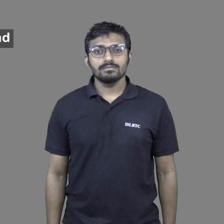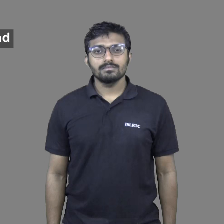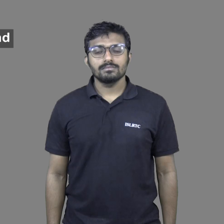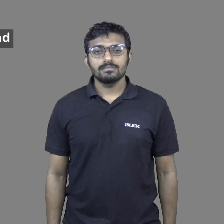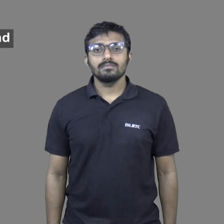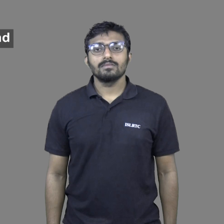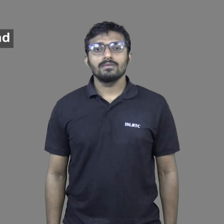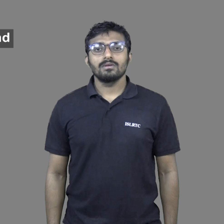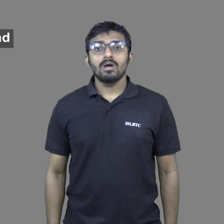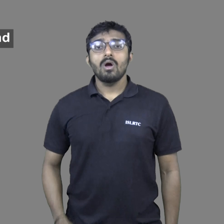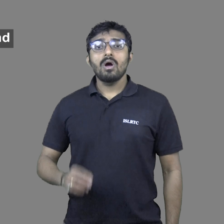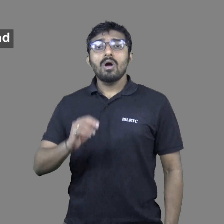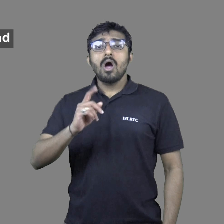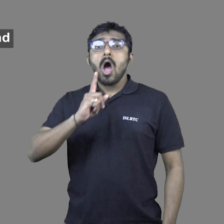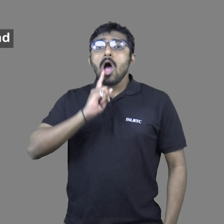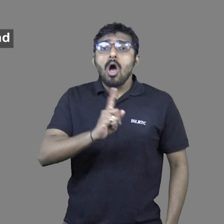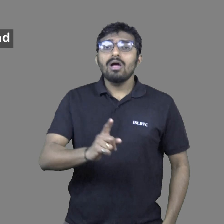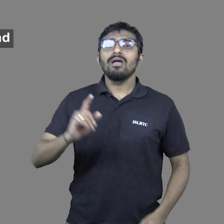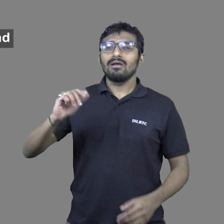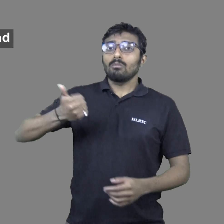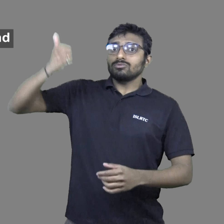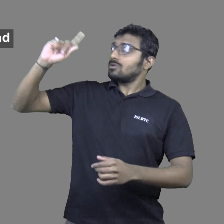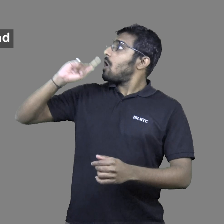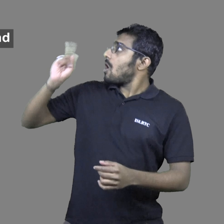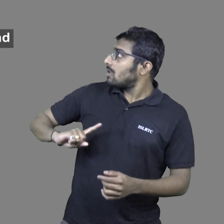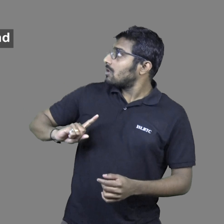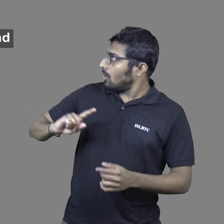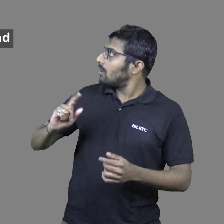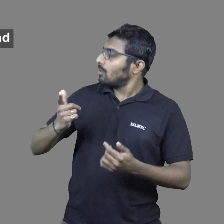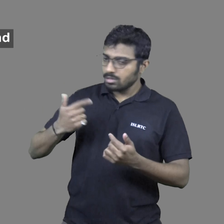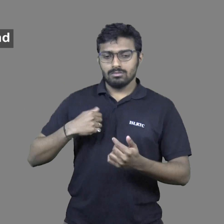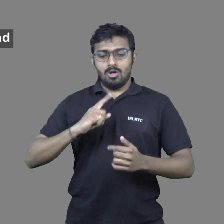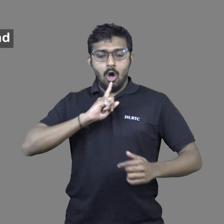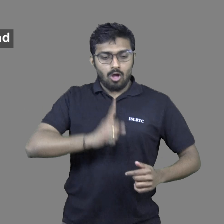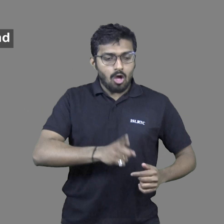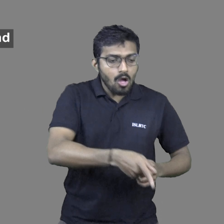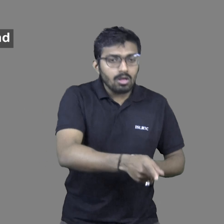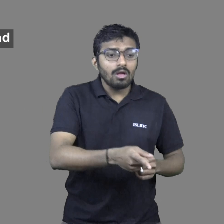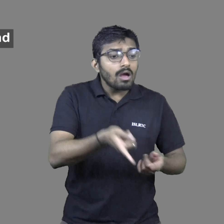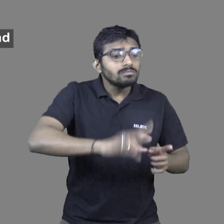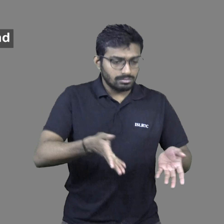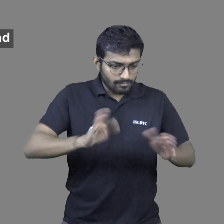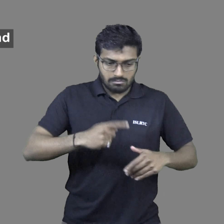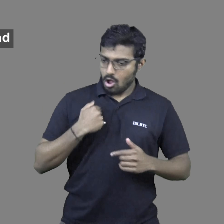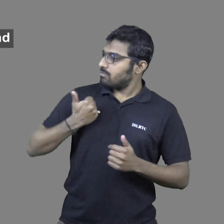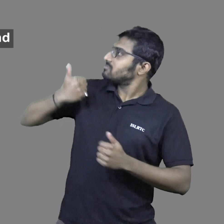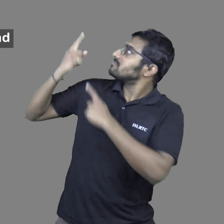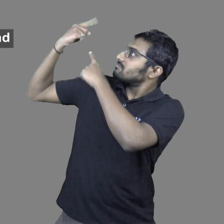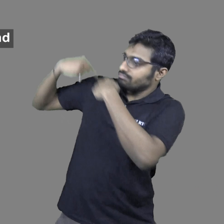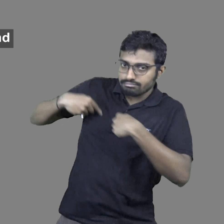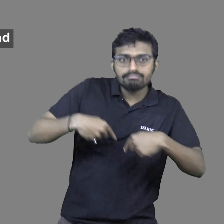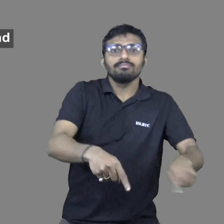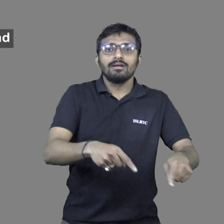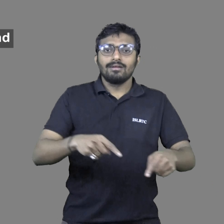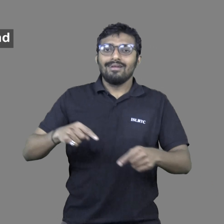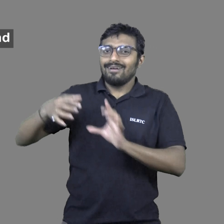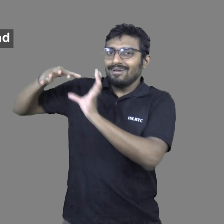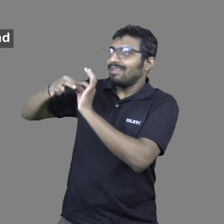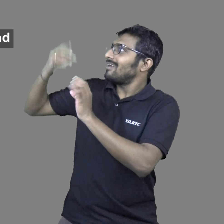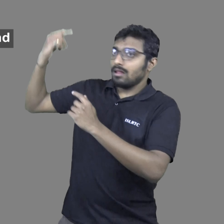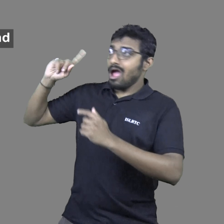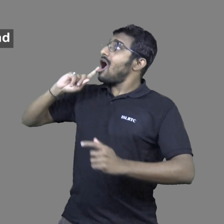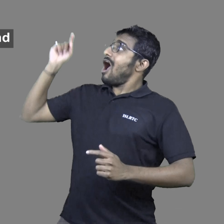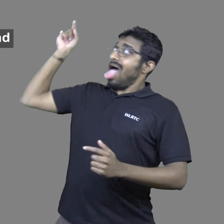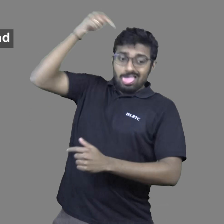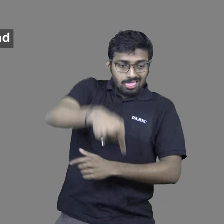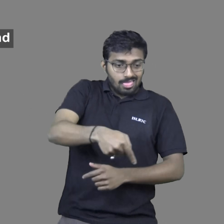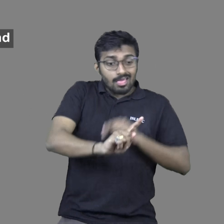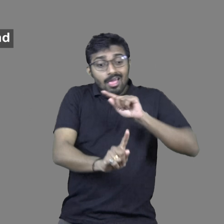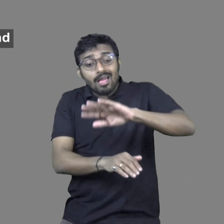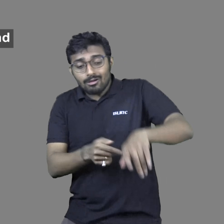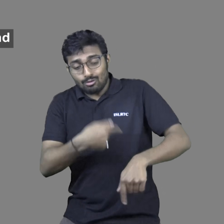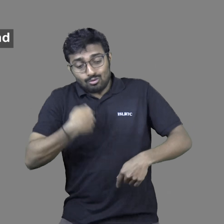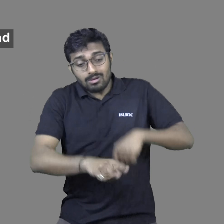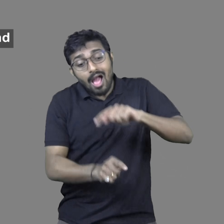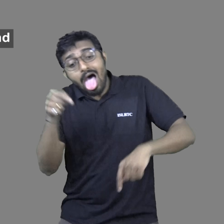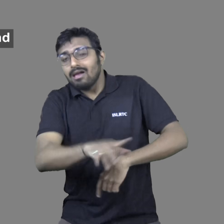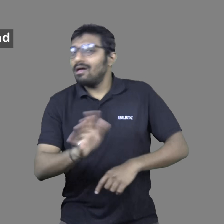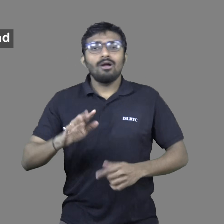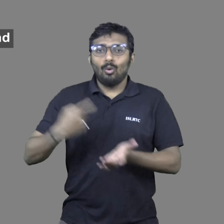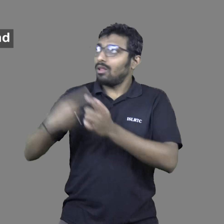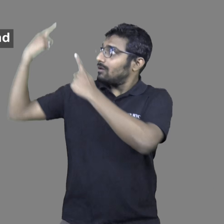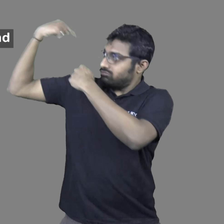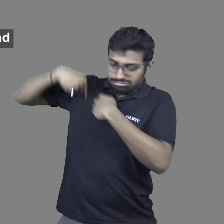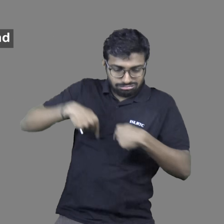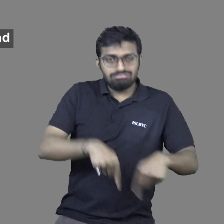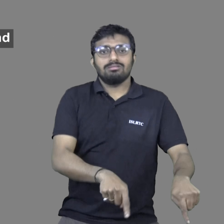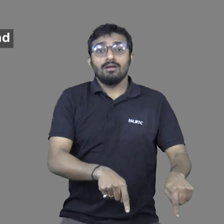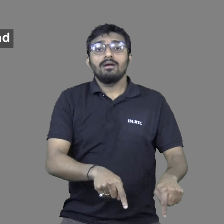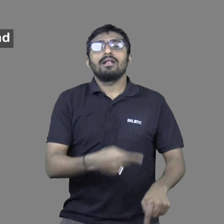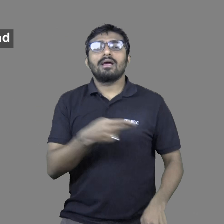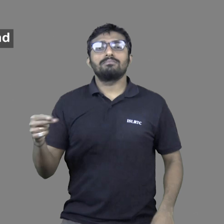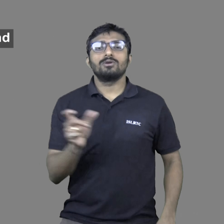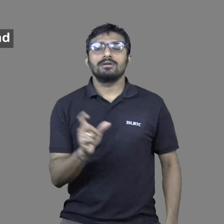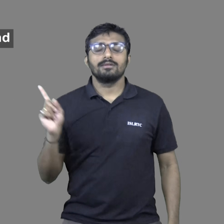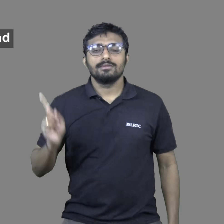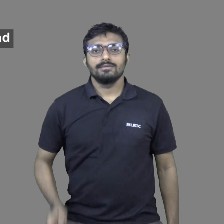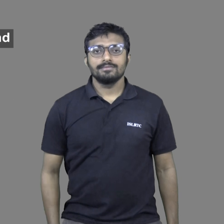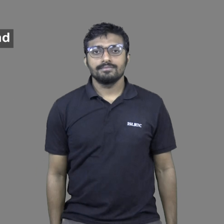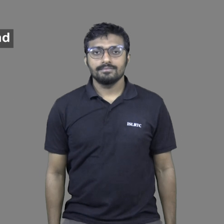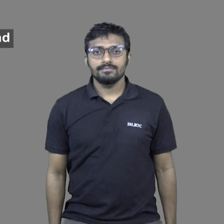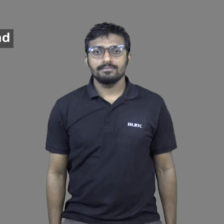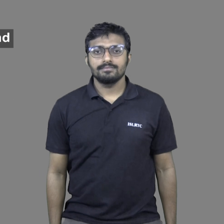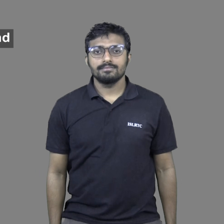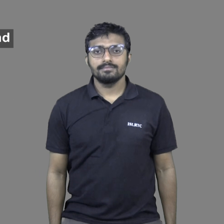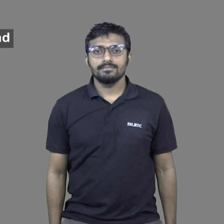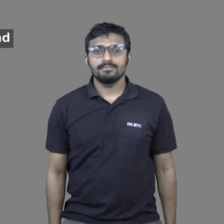Chain of Command